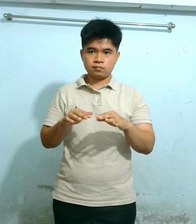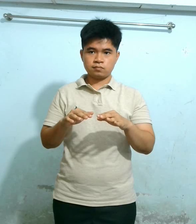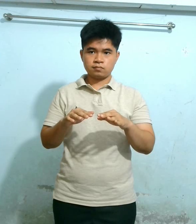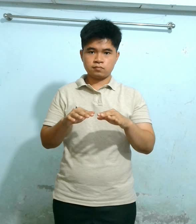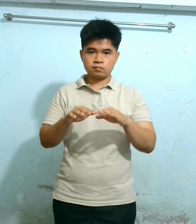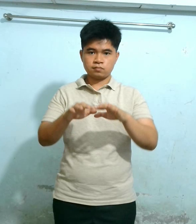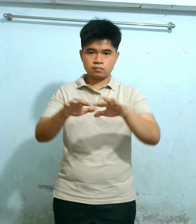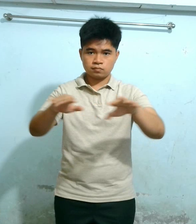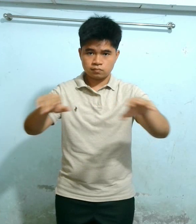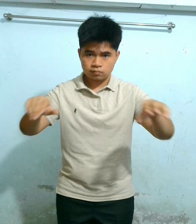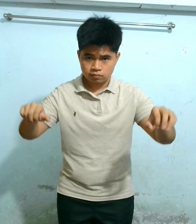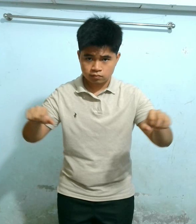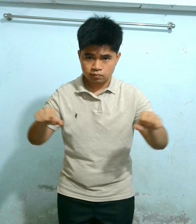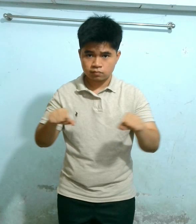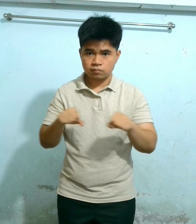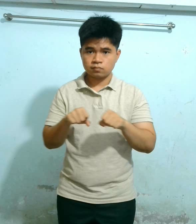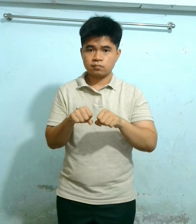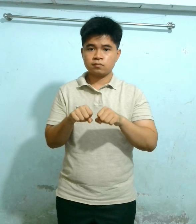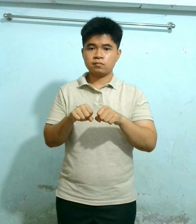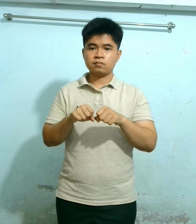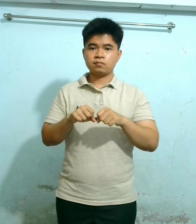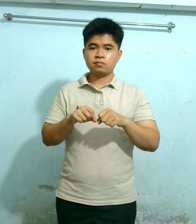boi